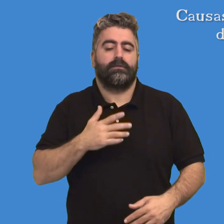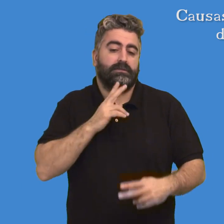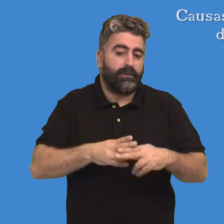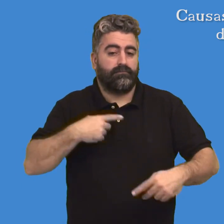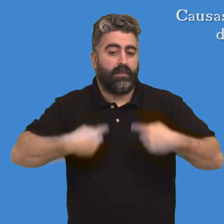nombre